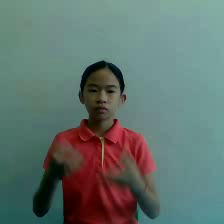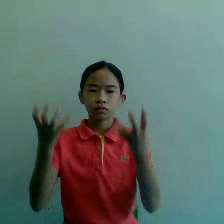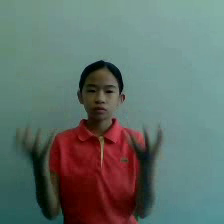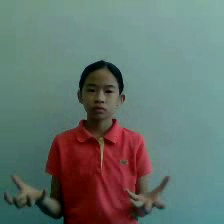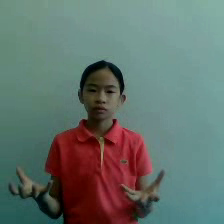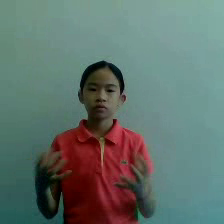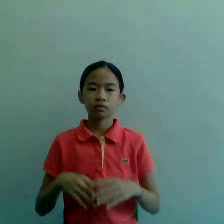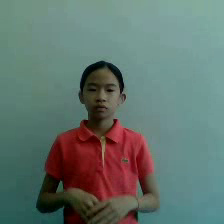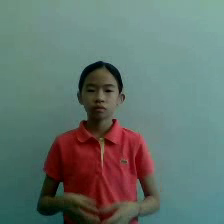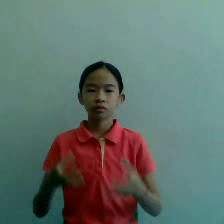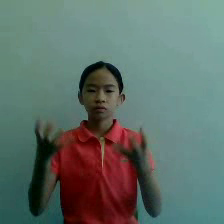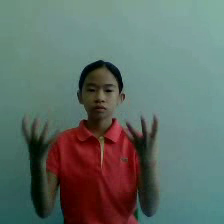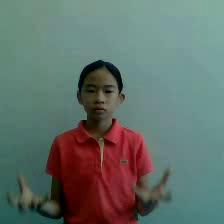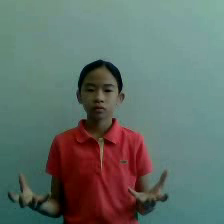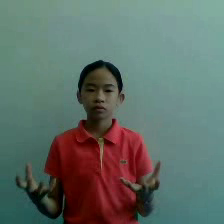Nặng